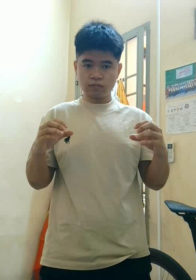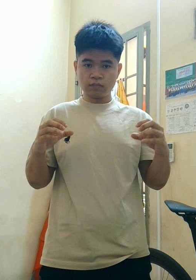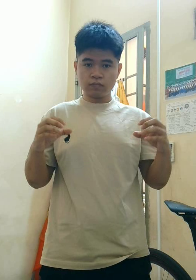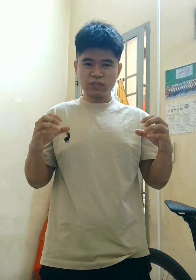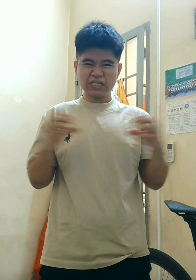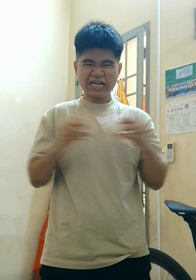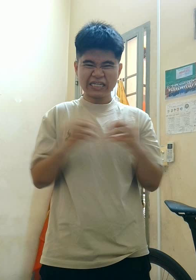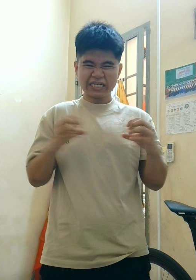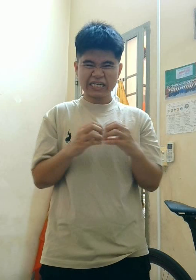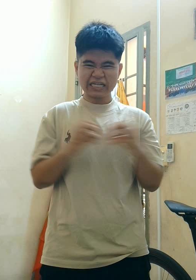cai nhau